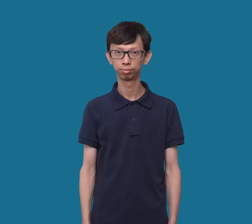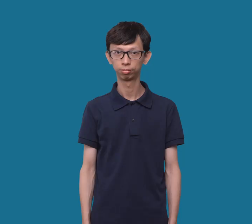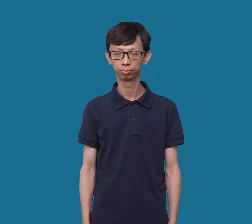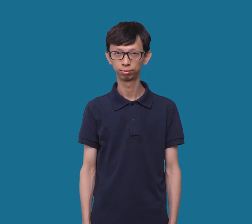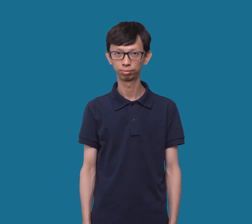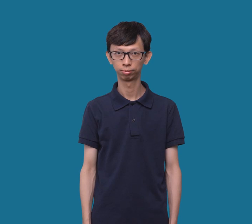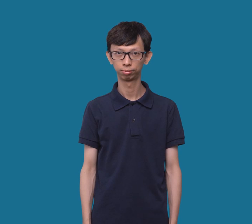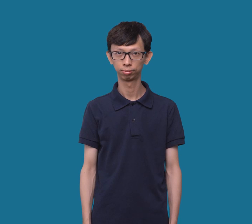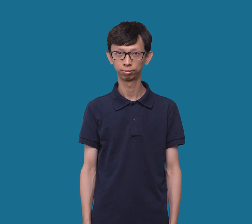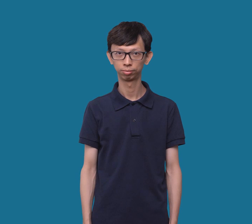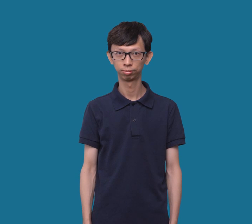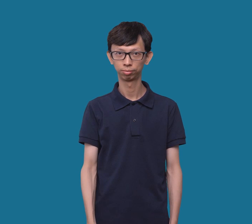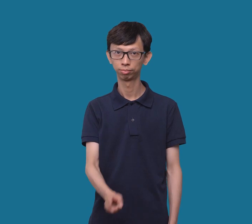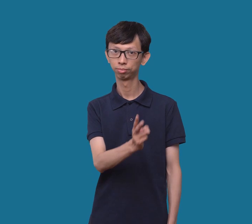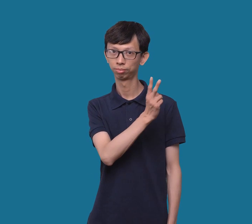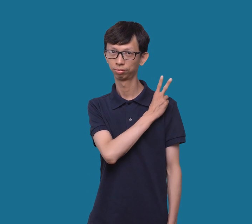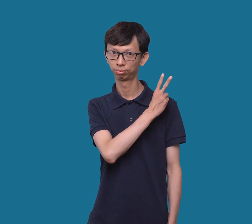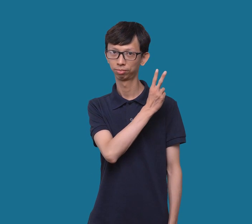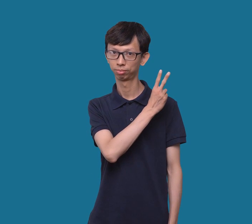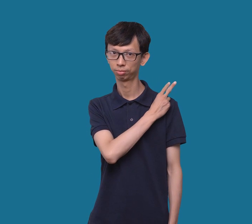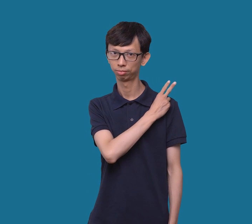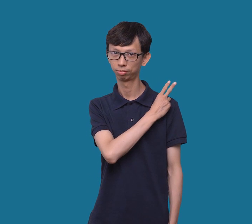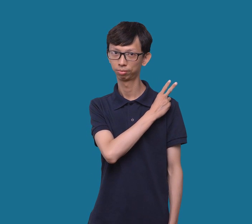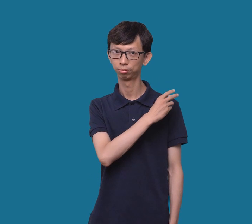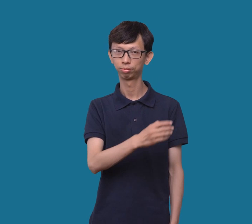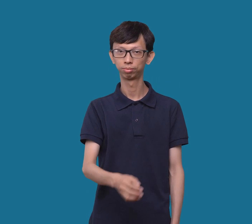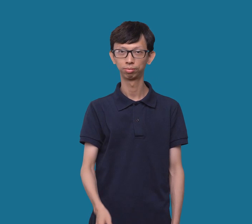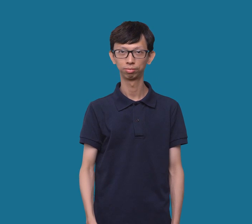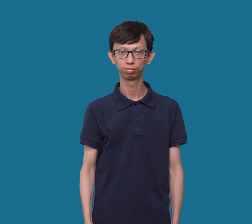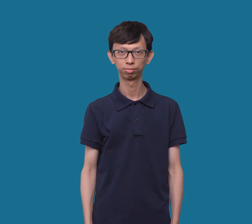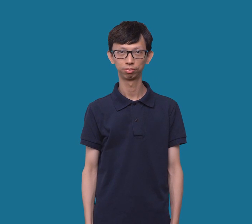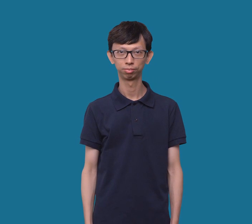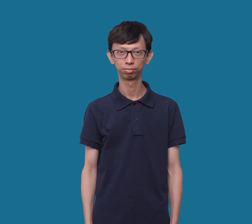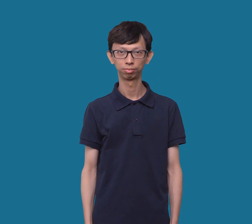vai trò